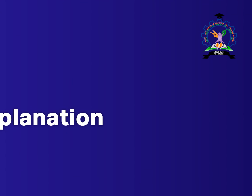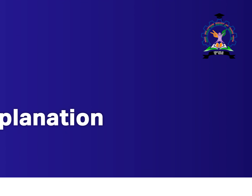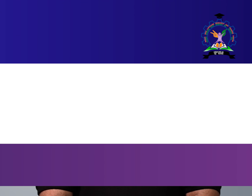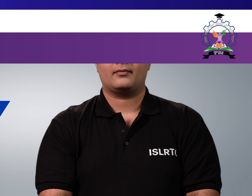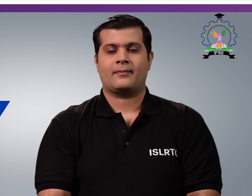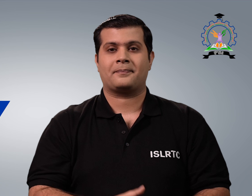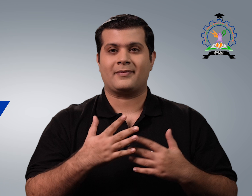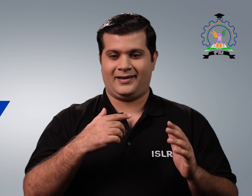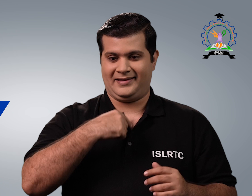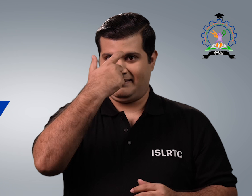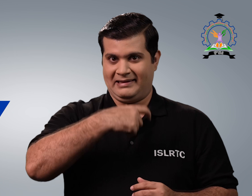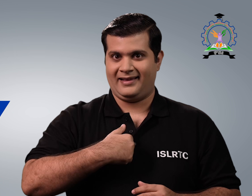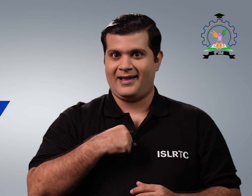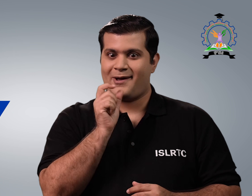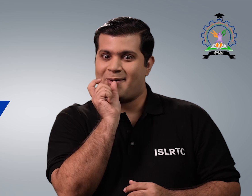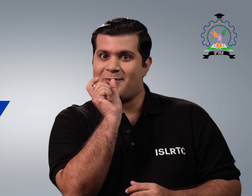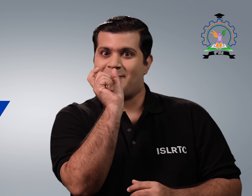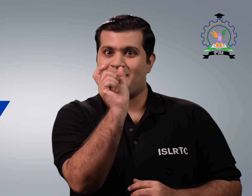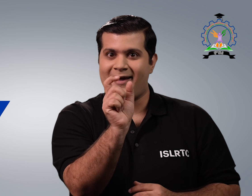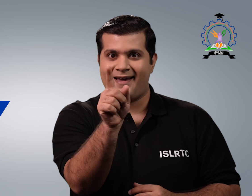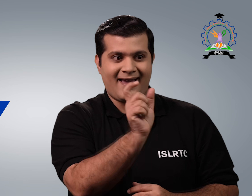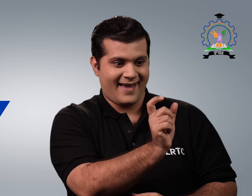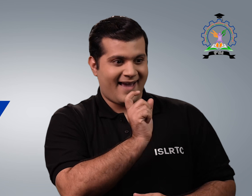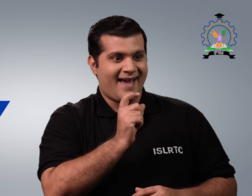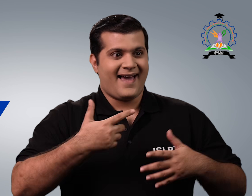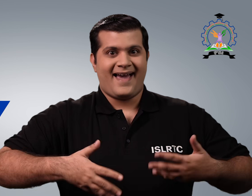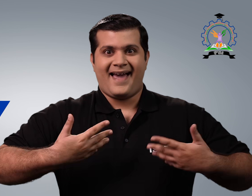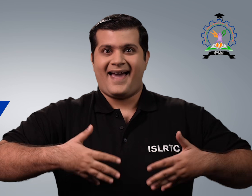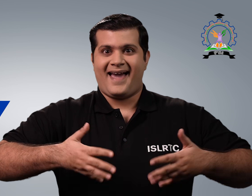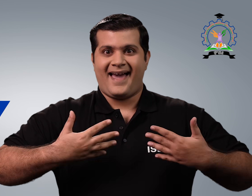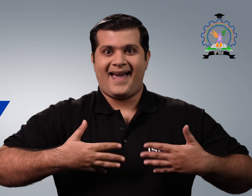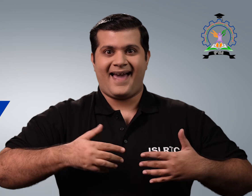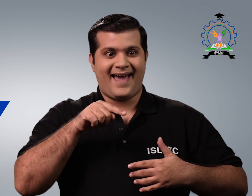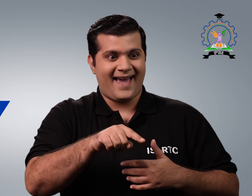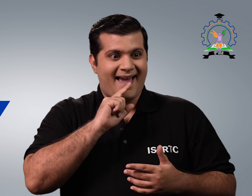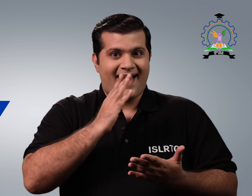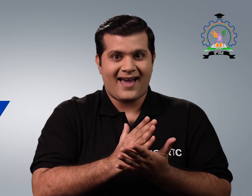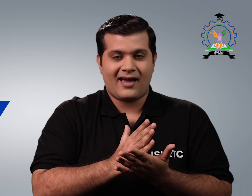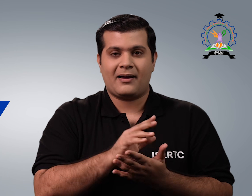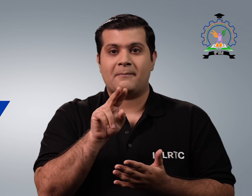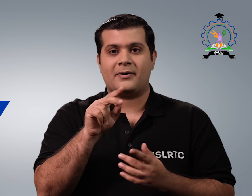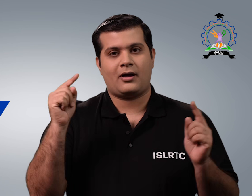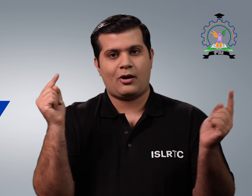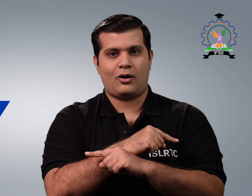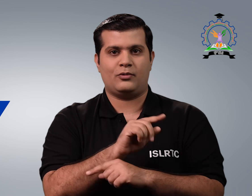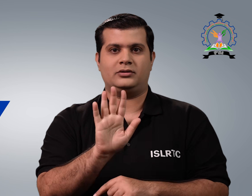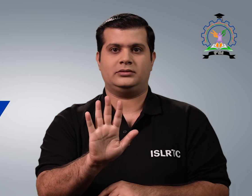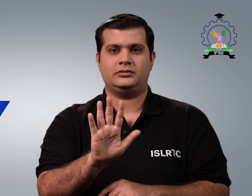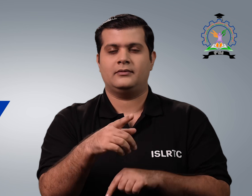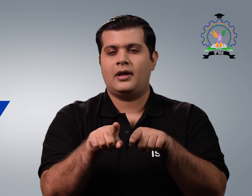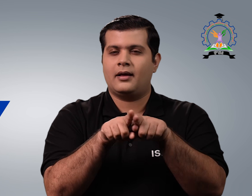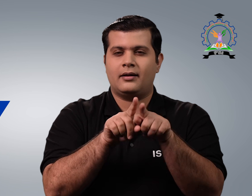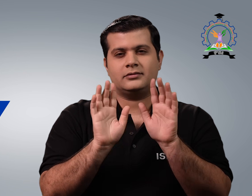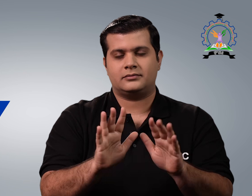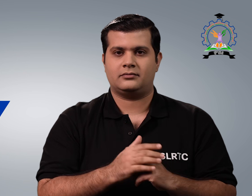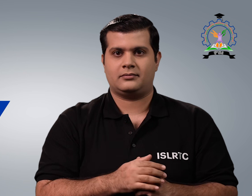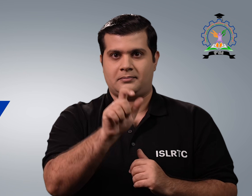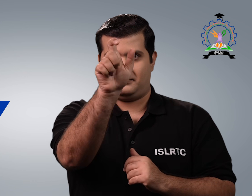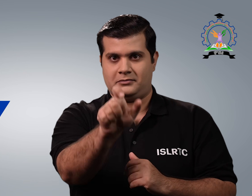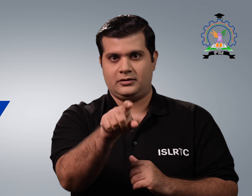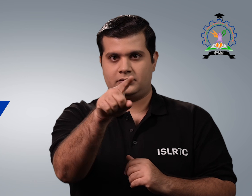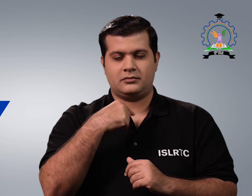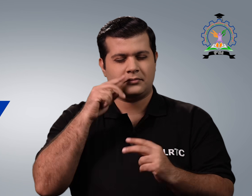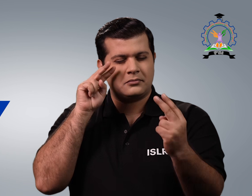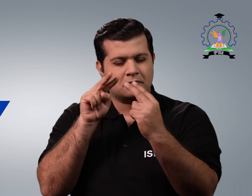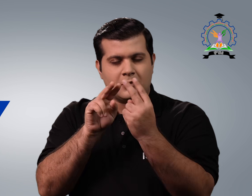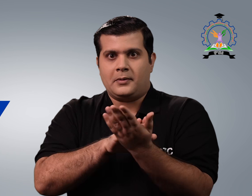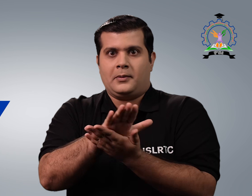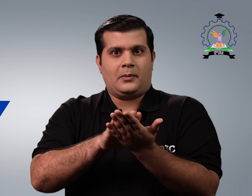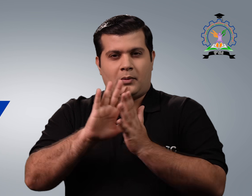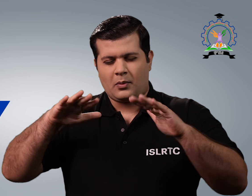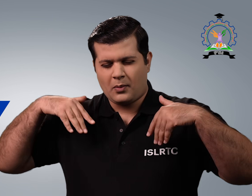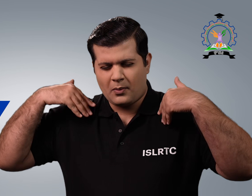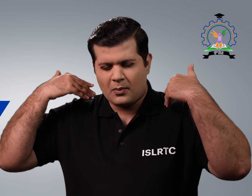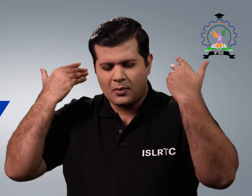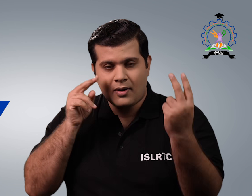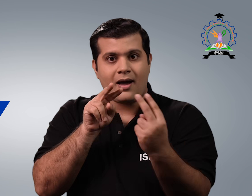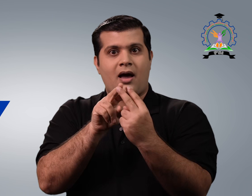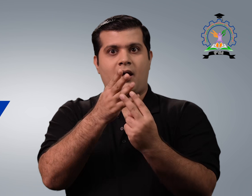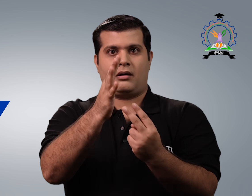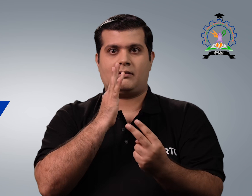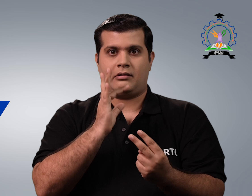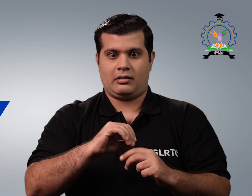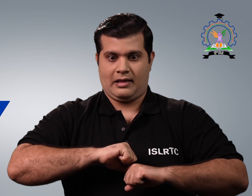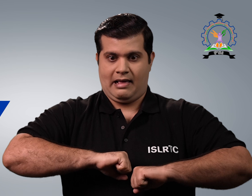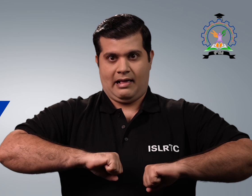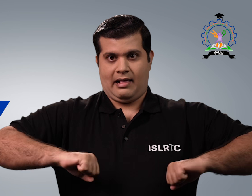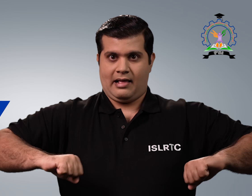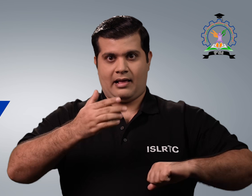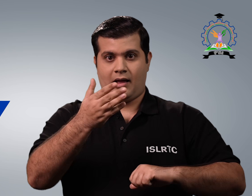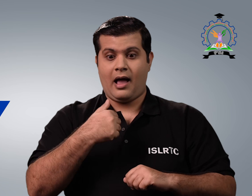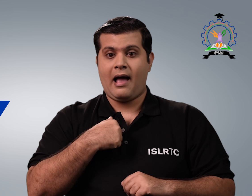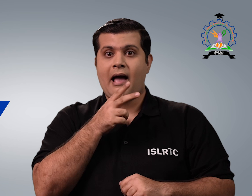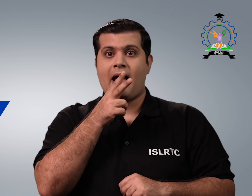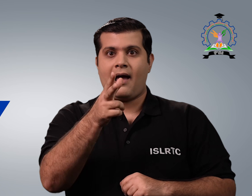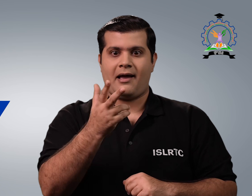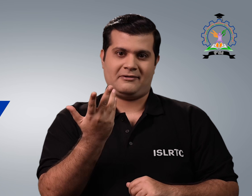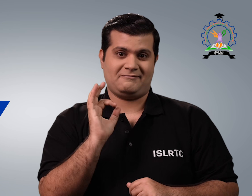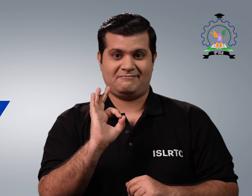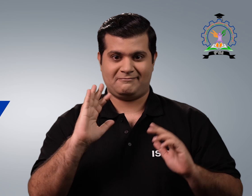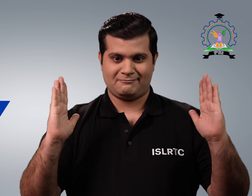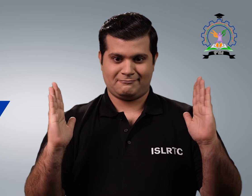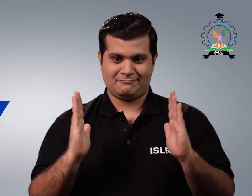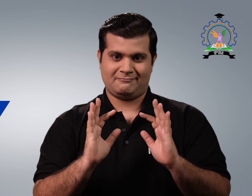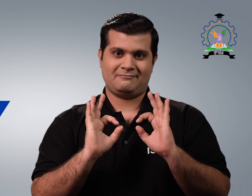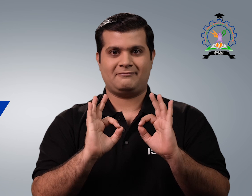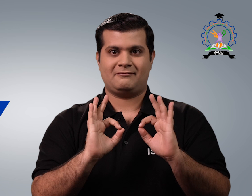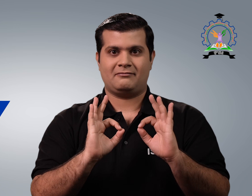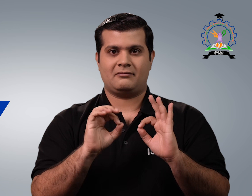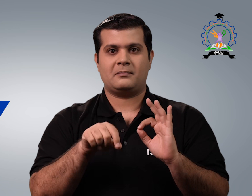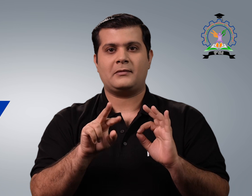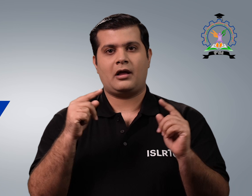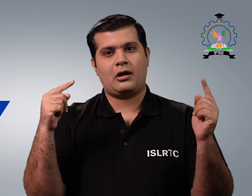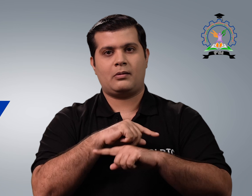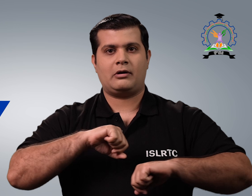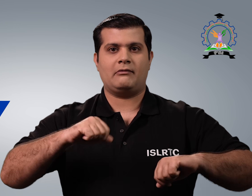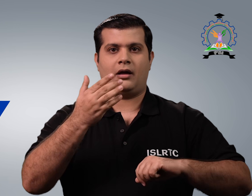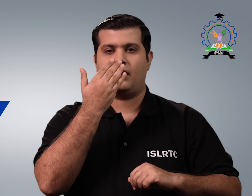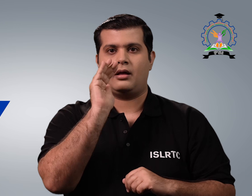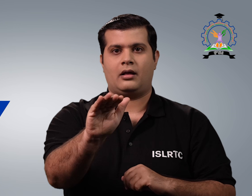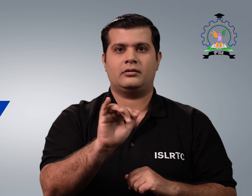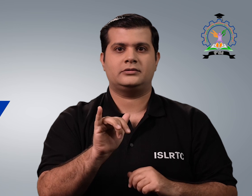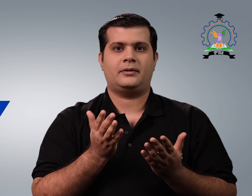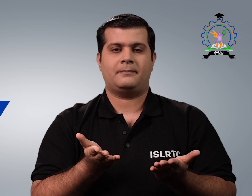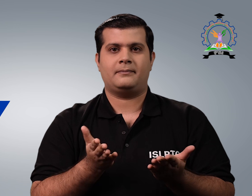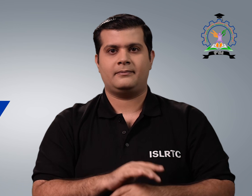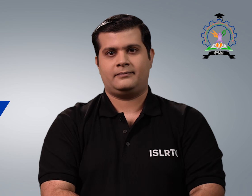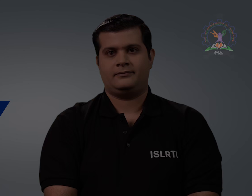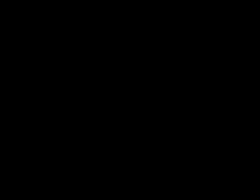Sarcasm is when someone says something, but they mean the opposite. For example- You haven't seen your friend in a long time and notice he has gained weight, but you sarcastically comment that he has lost a lot of weight.